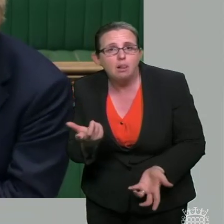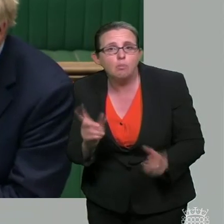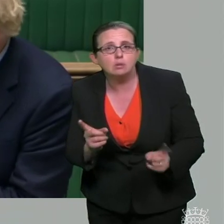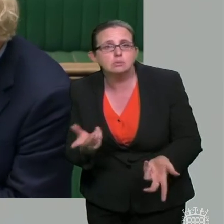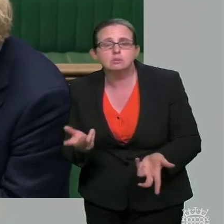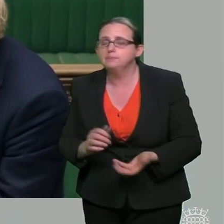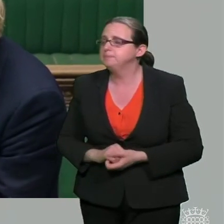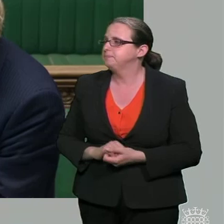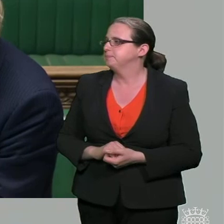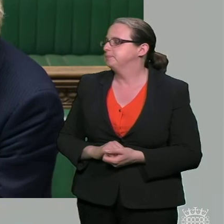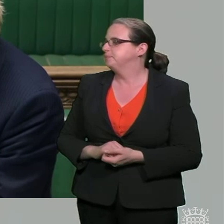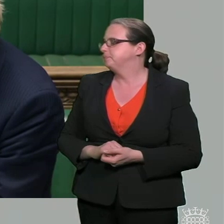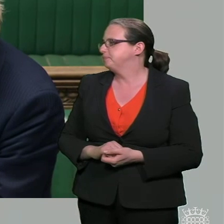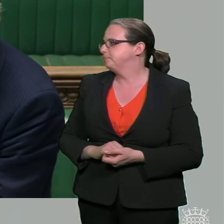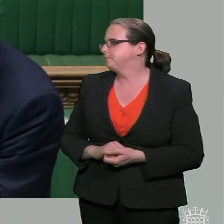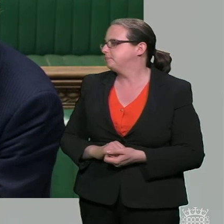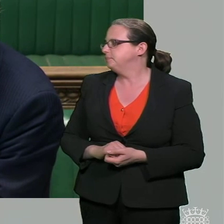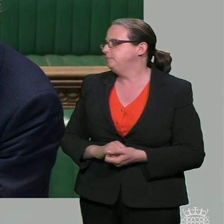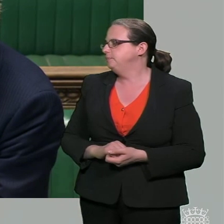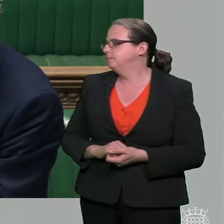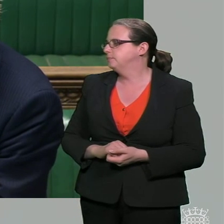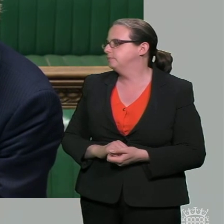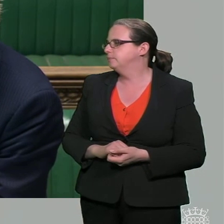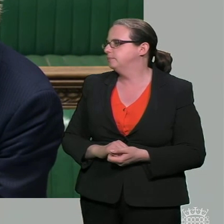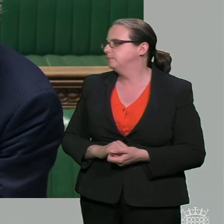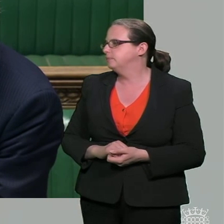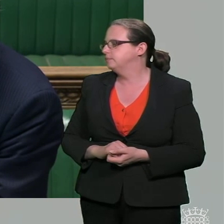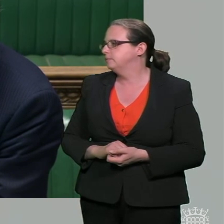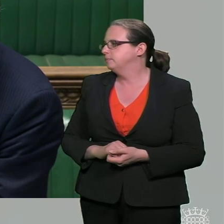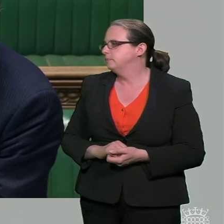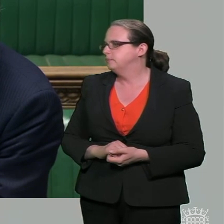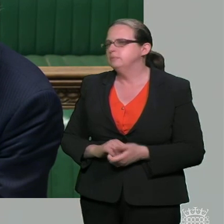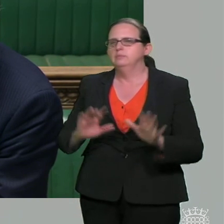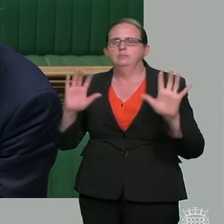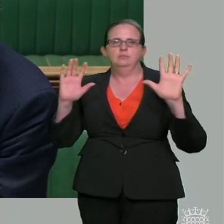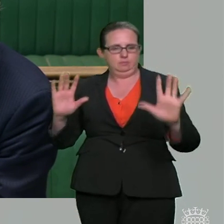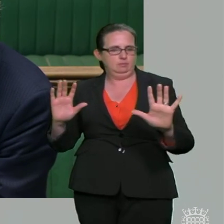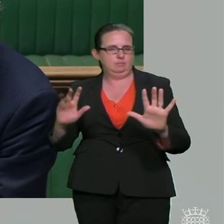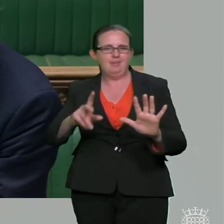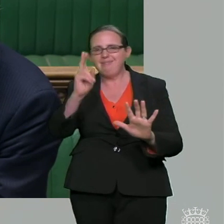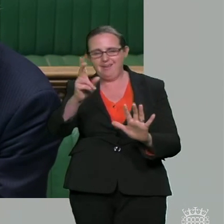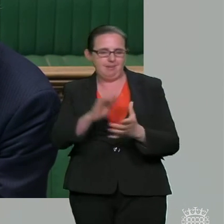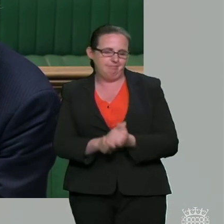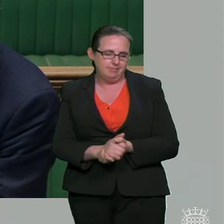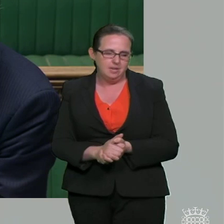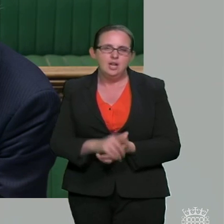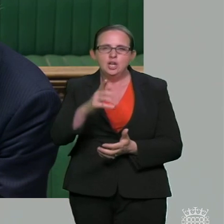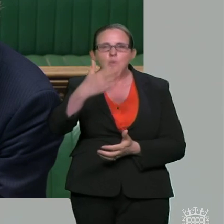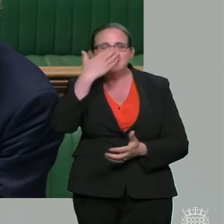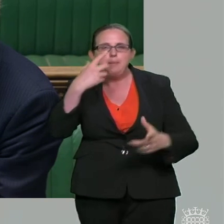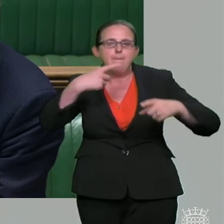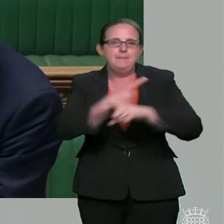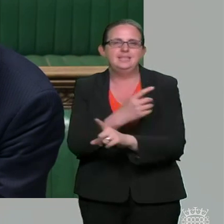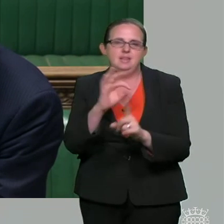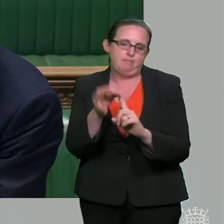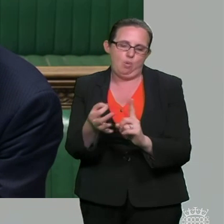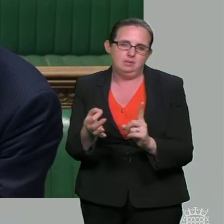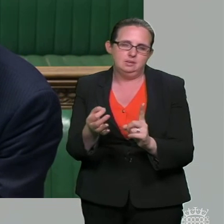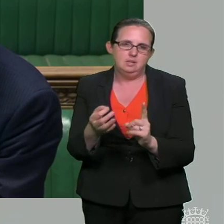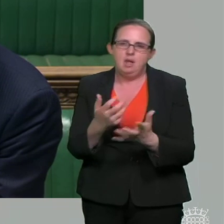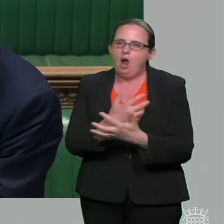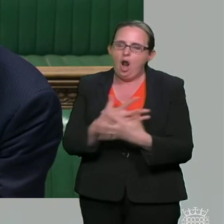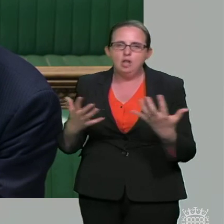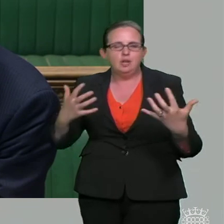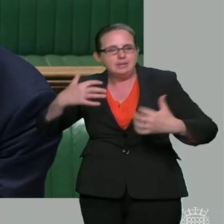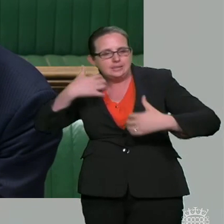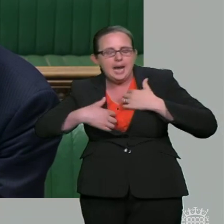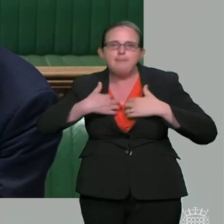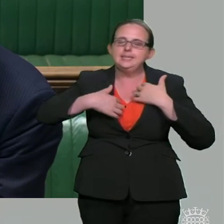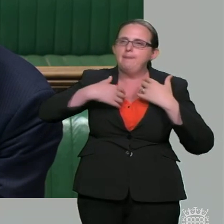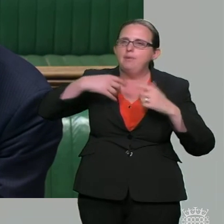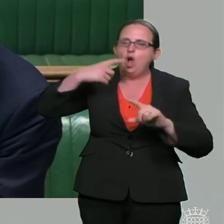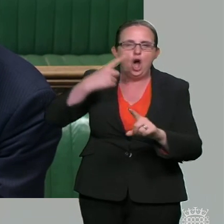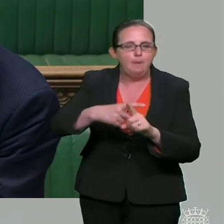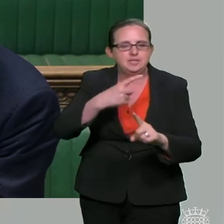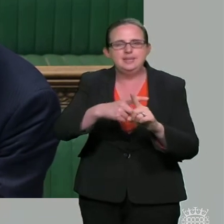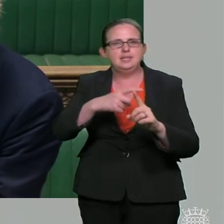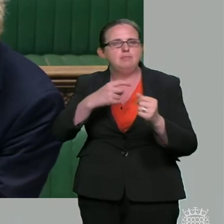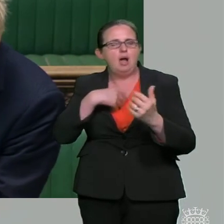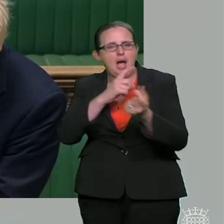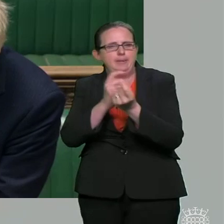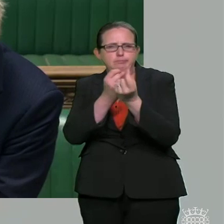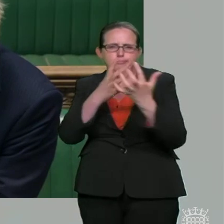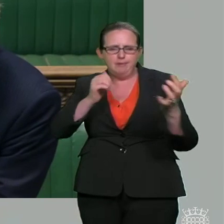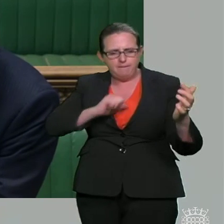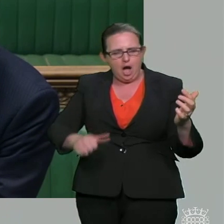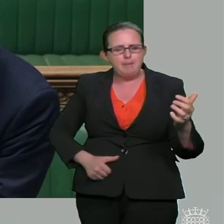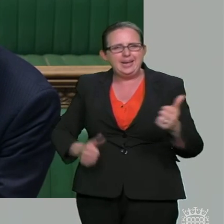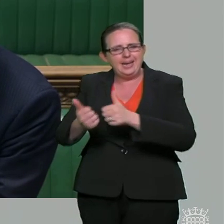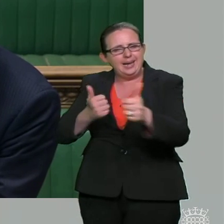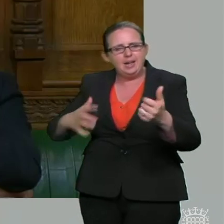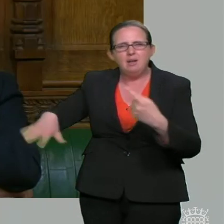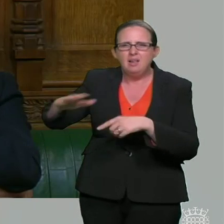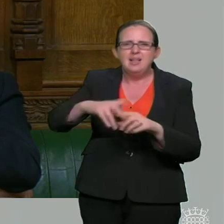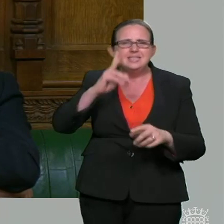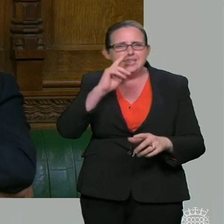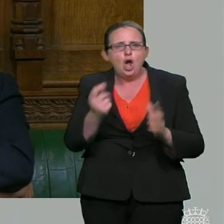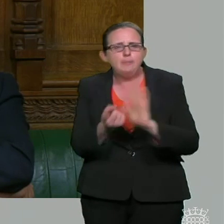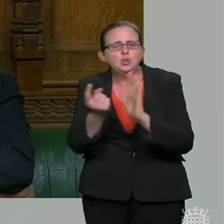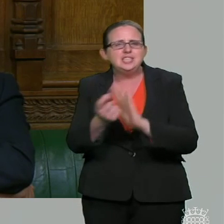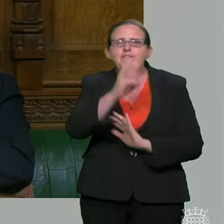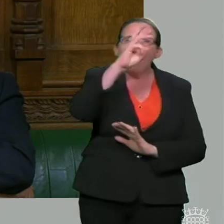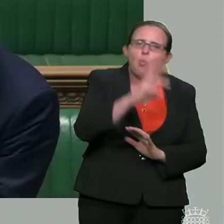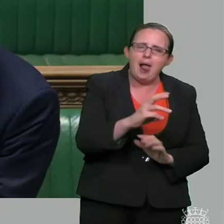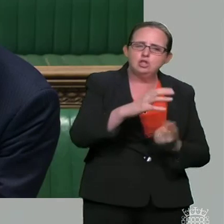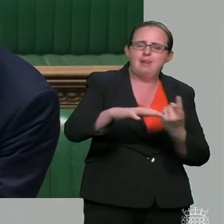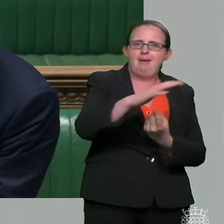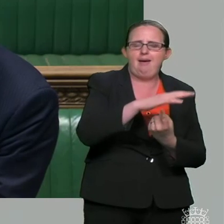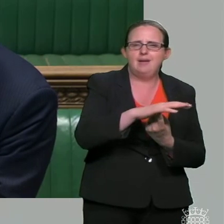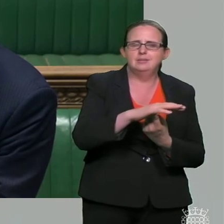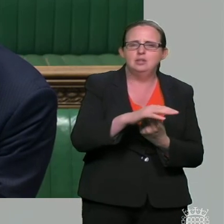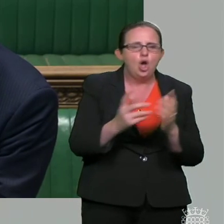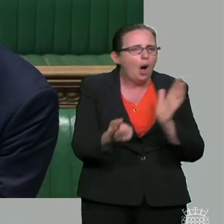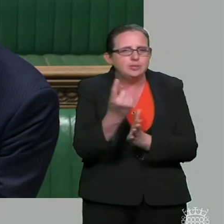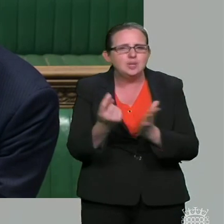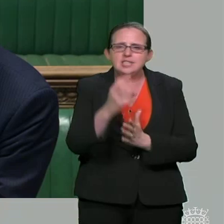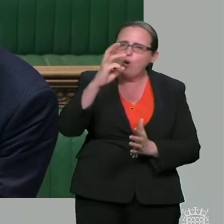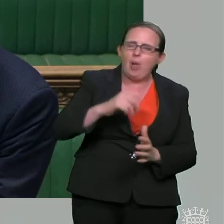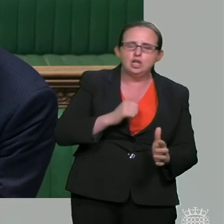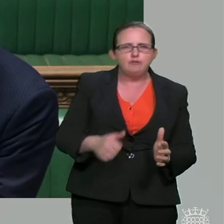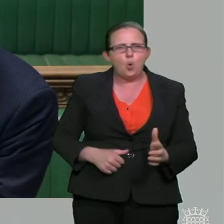No. I suggest to the honourable Gentleman that once again he is completely missing the dynamism and optimism of so many people I meet in the agricultural sector, who see opportunities for Welsh lamb and Welsh beef around the world.